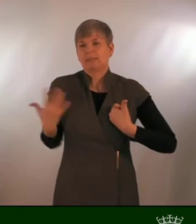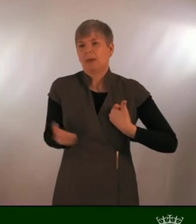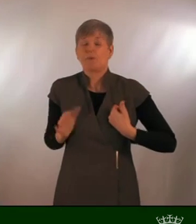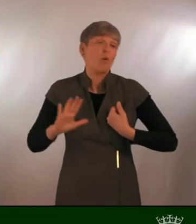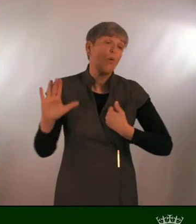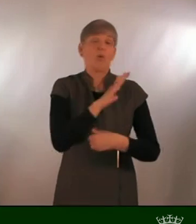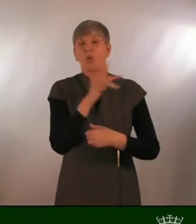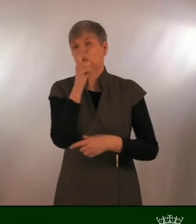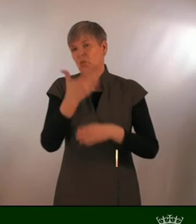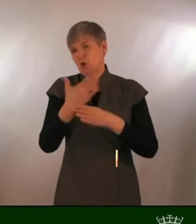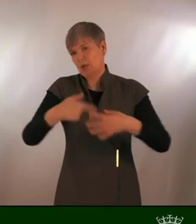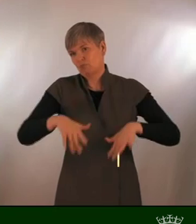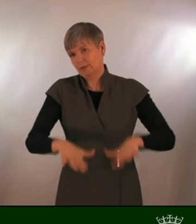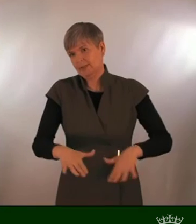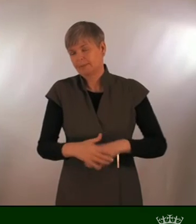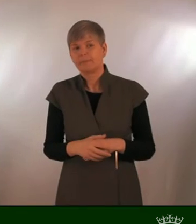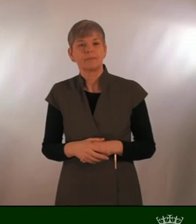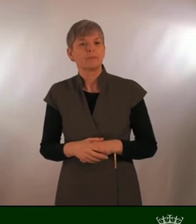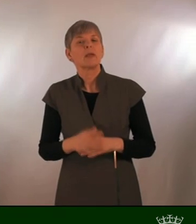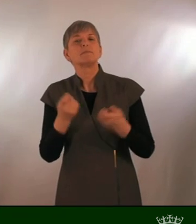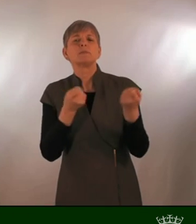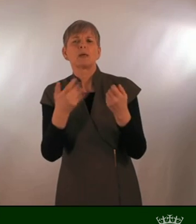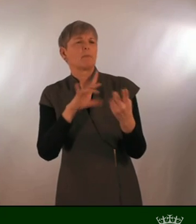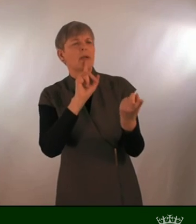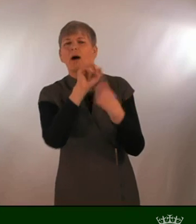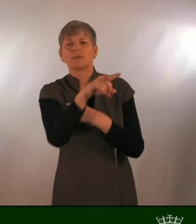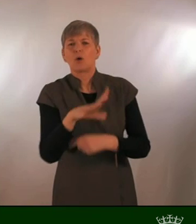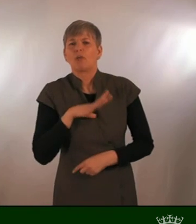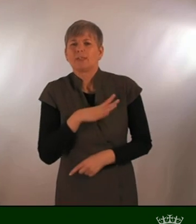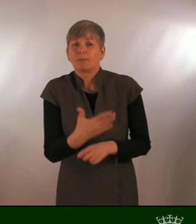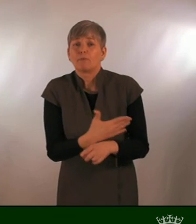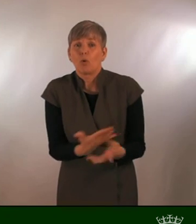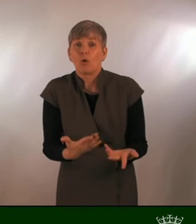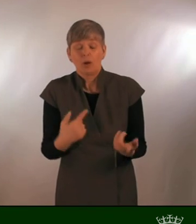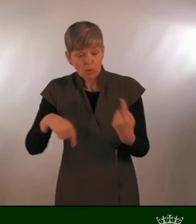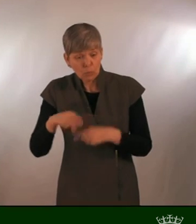I answered the right honourable Member for Ross, Skye and Lochaber earlier.